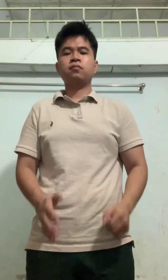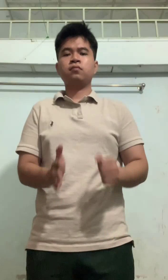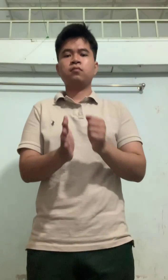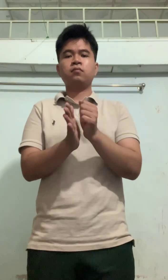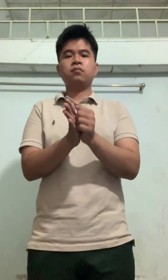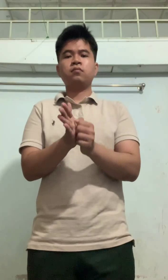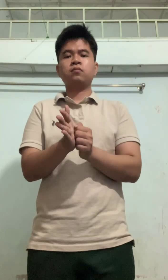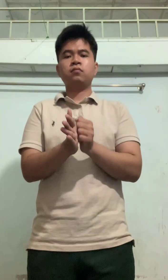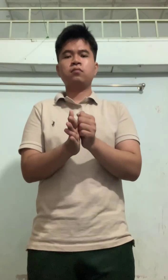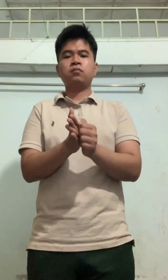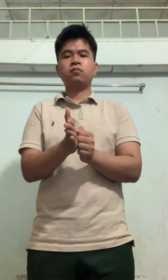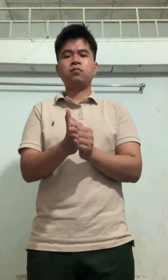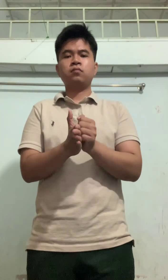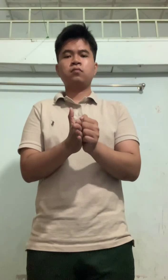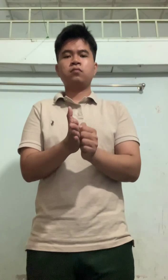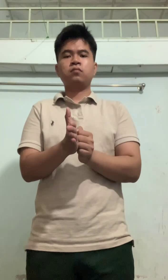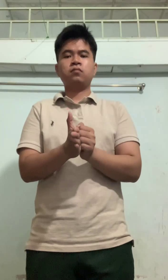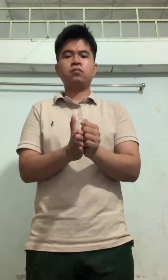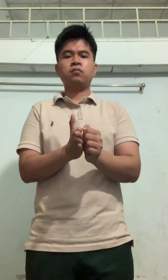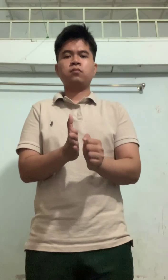thang